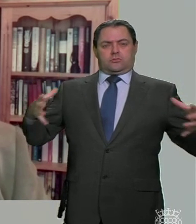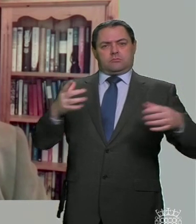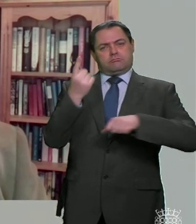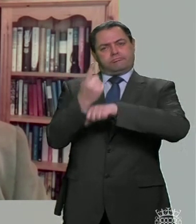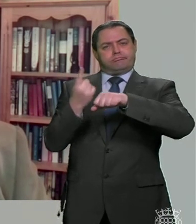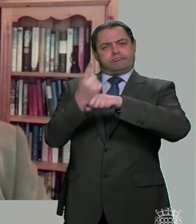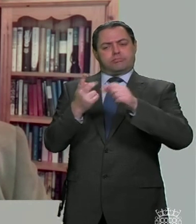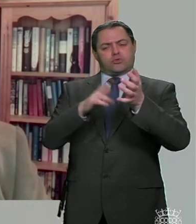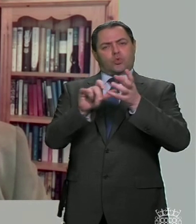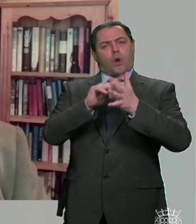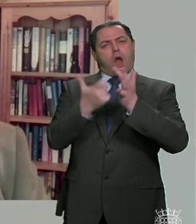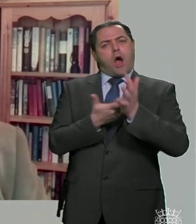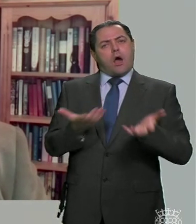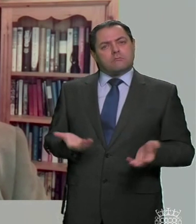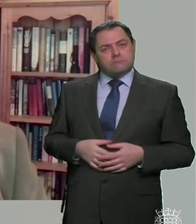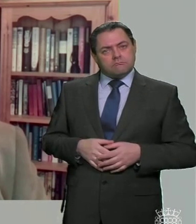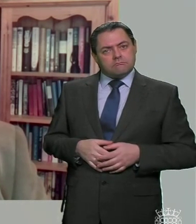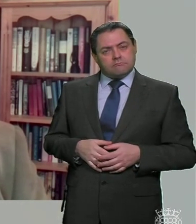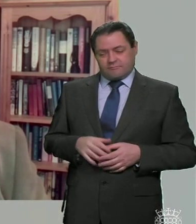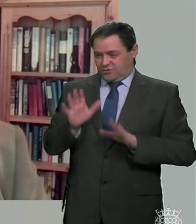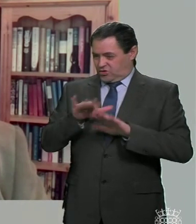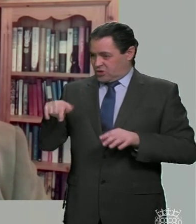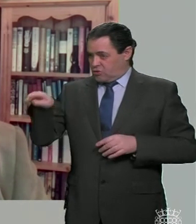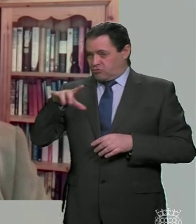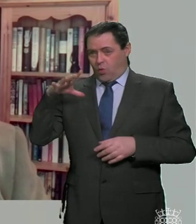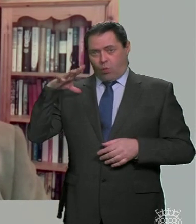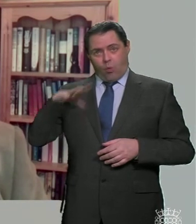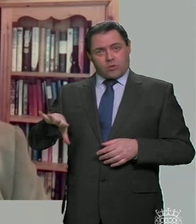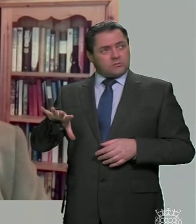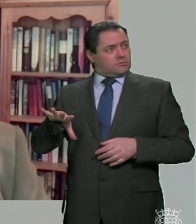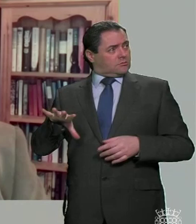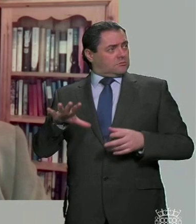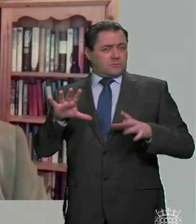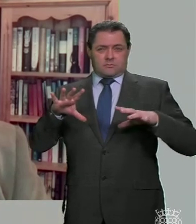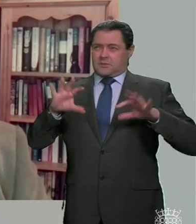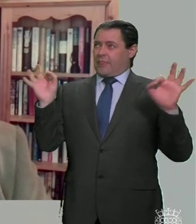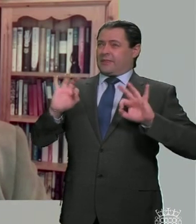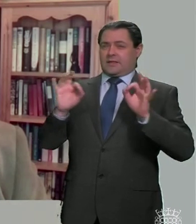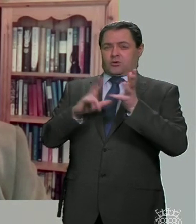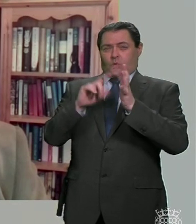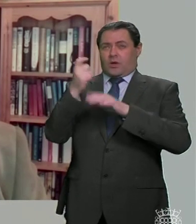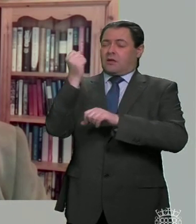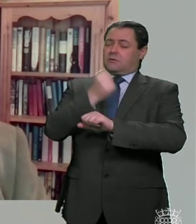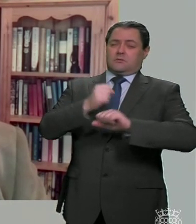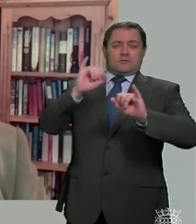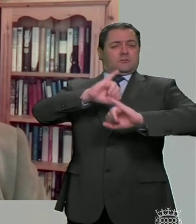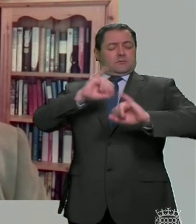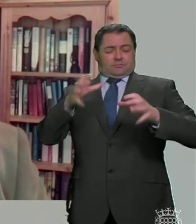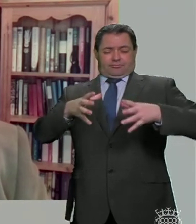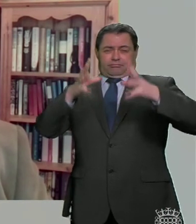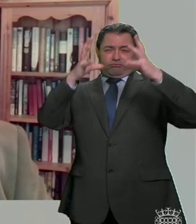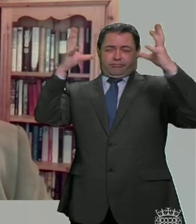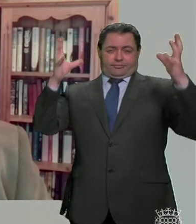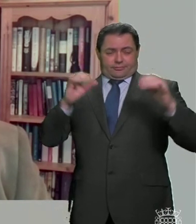Our children have the right to a future that no longer lives under the shadow of these weapons of mass destruction.